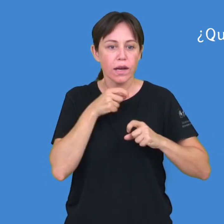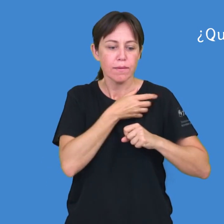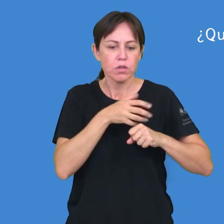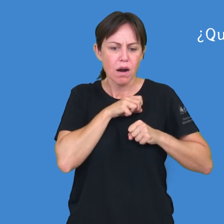sangre